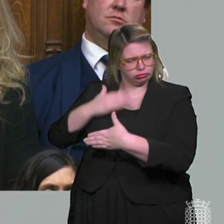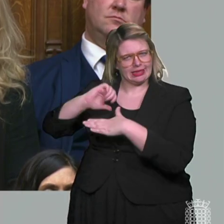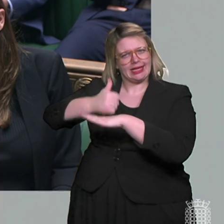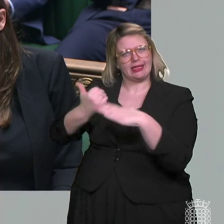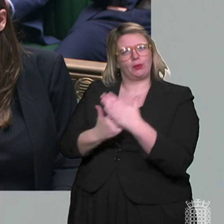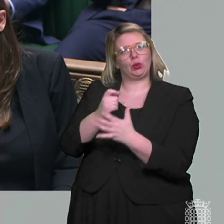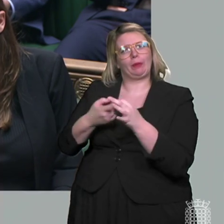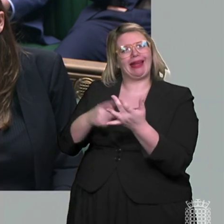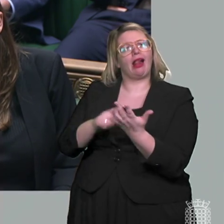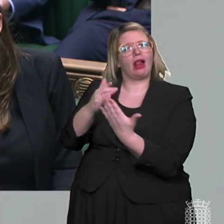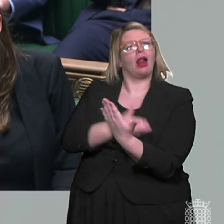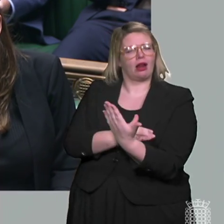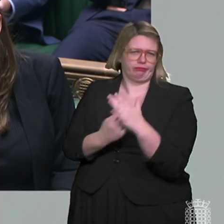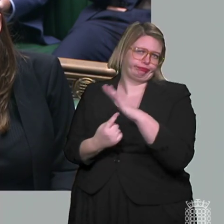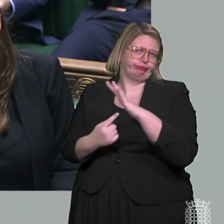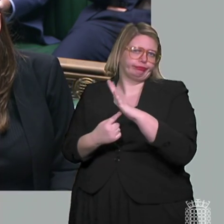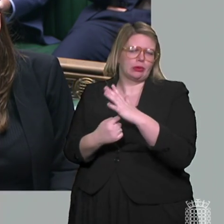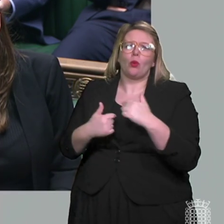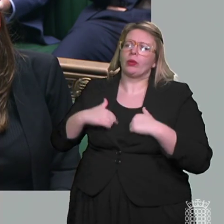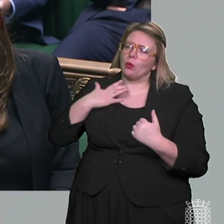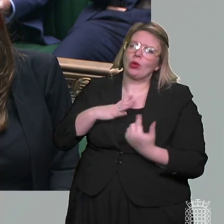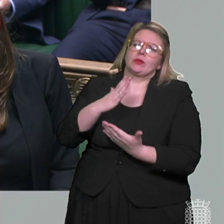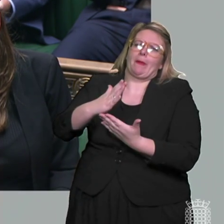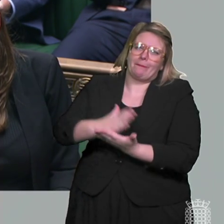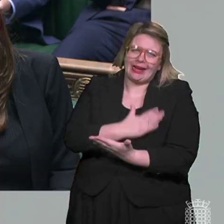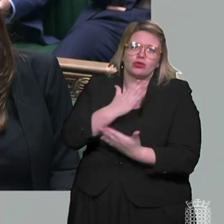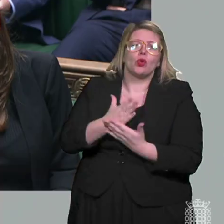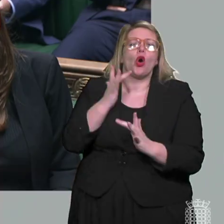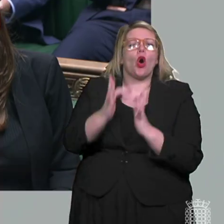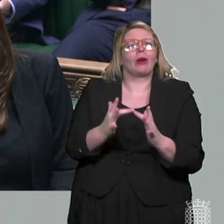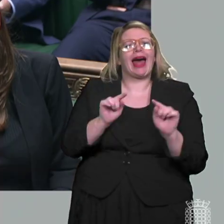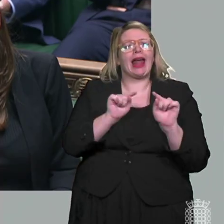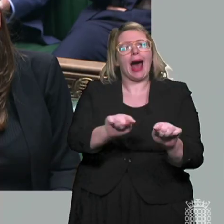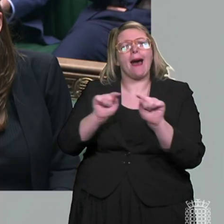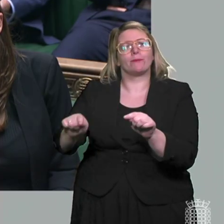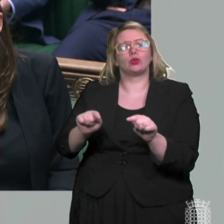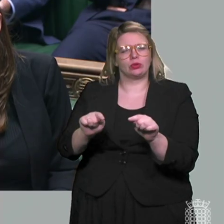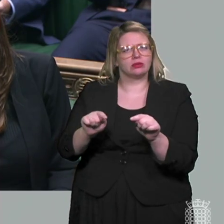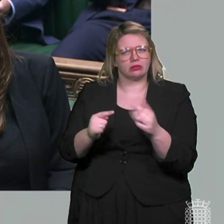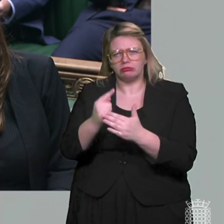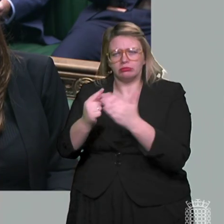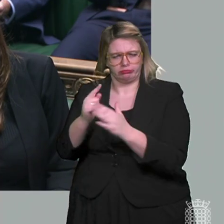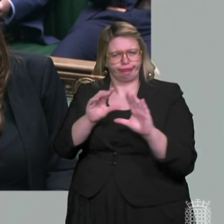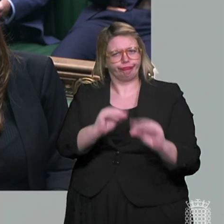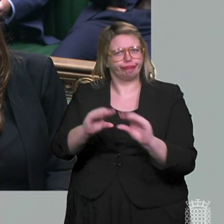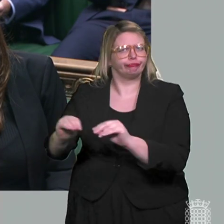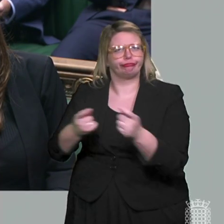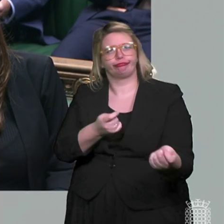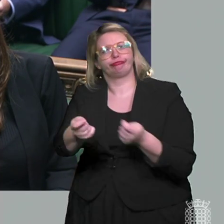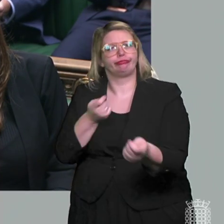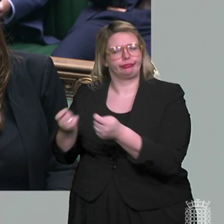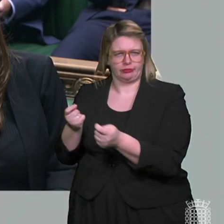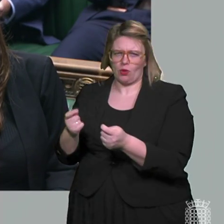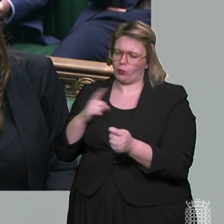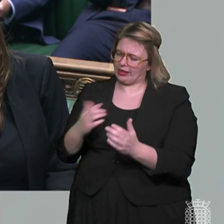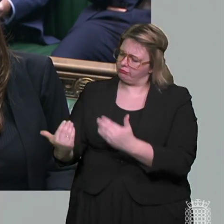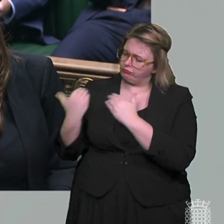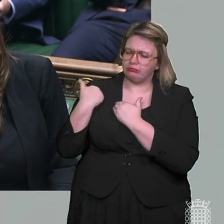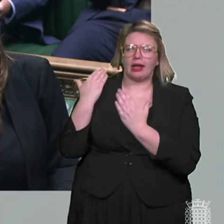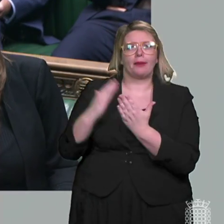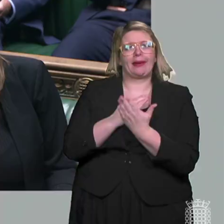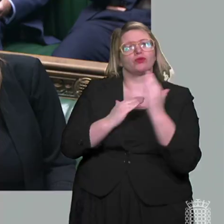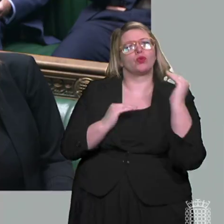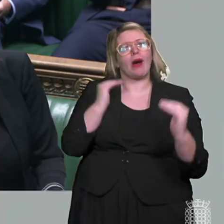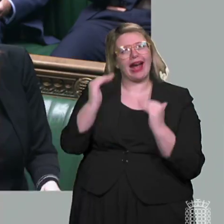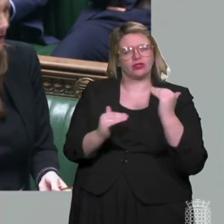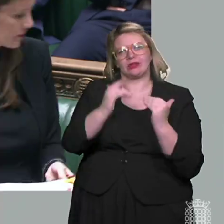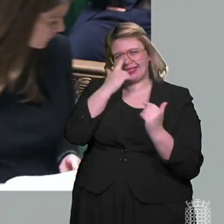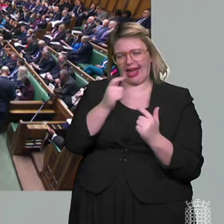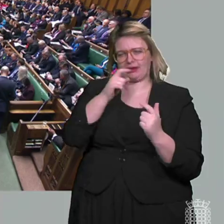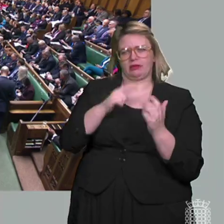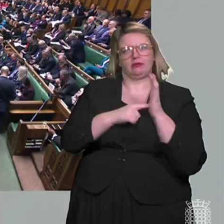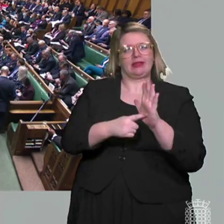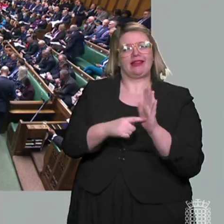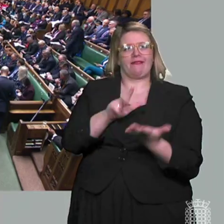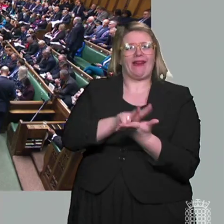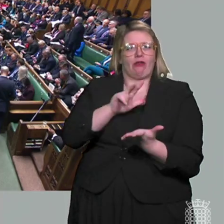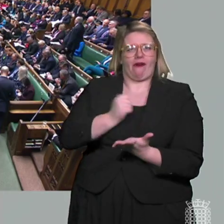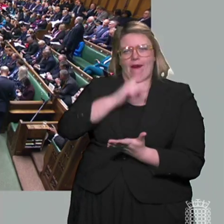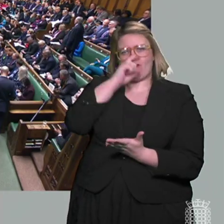As she knows, we are committed to dealing with abuse, and the Bill places a duty on the largest online services to give adult users the option of verifying themselves.